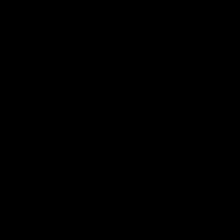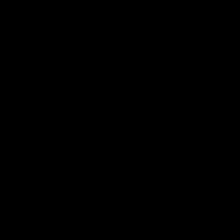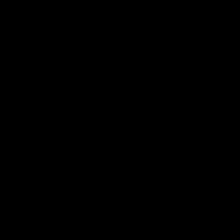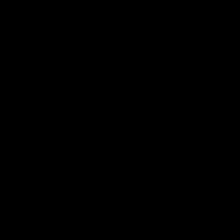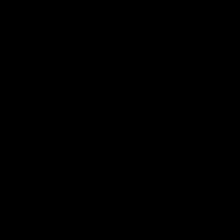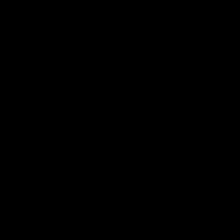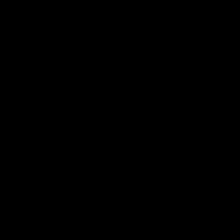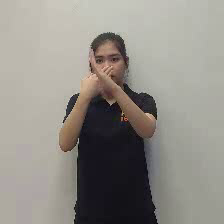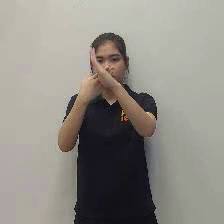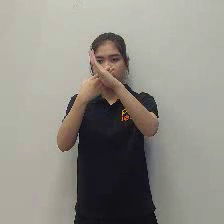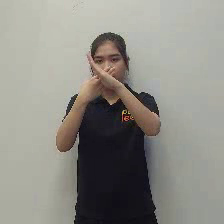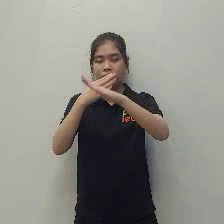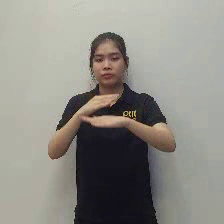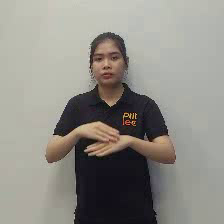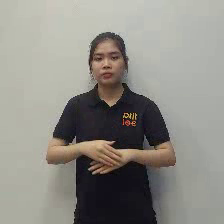Trường học